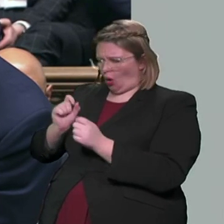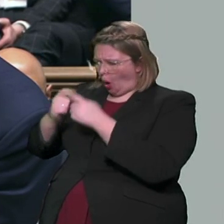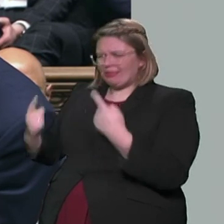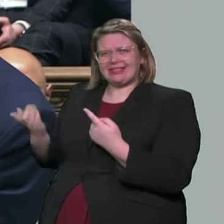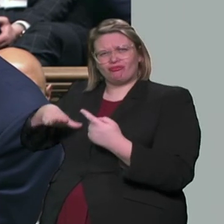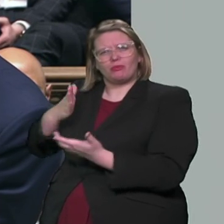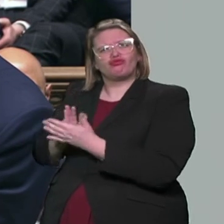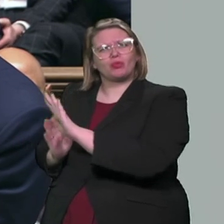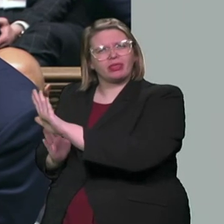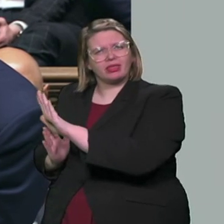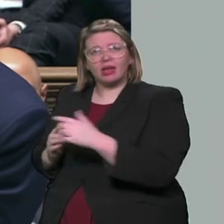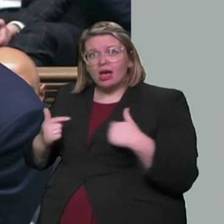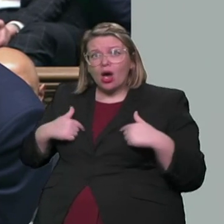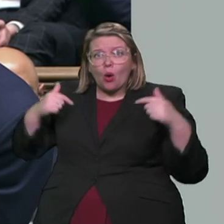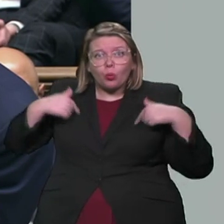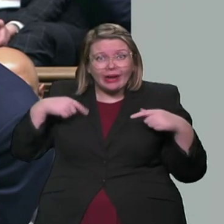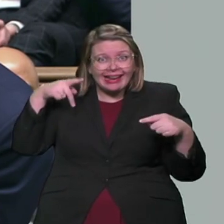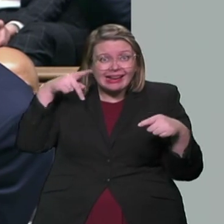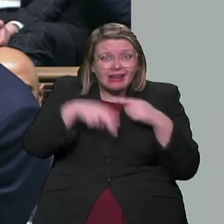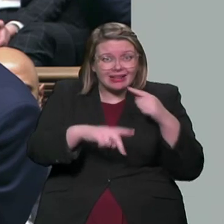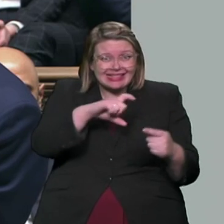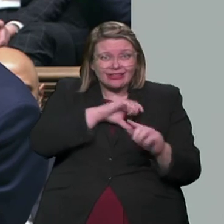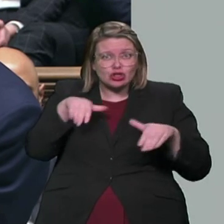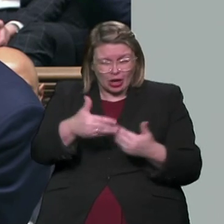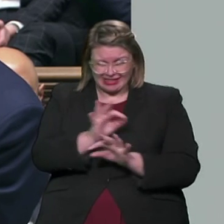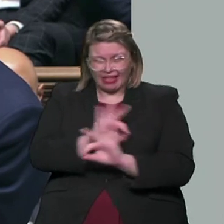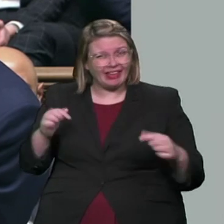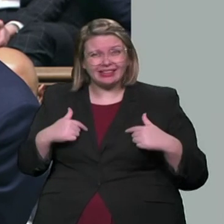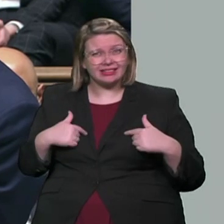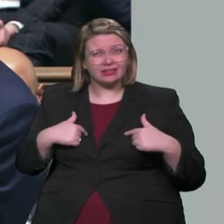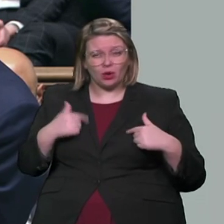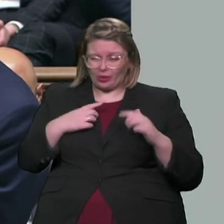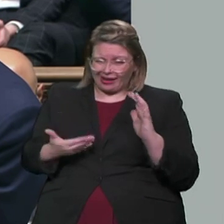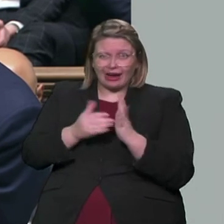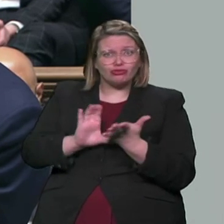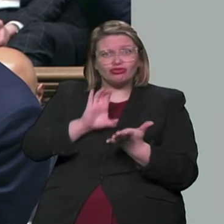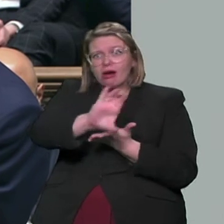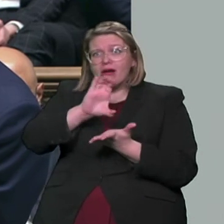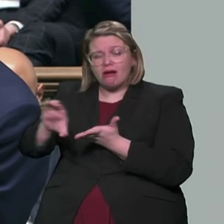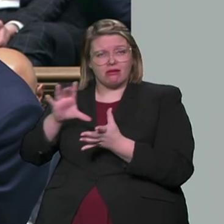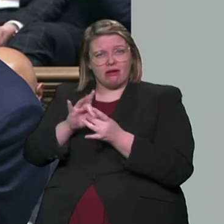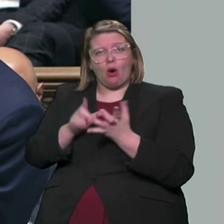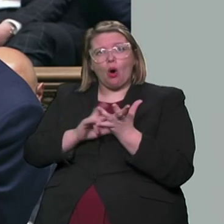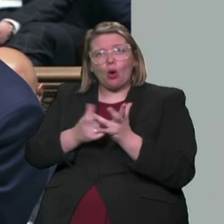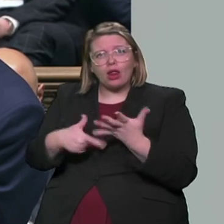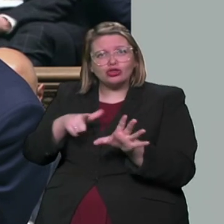We are not cutting cancer services; we have invested more in oncologists.